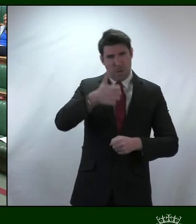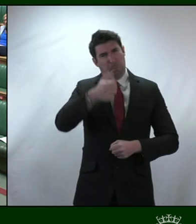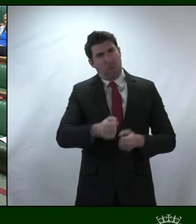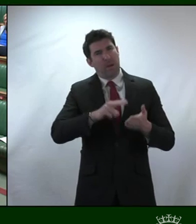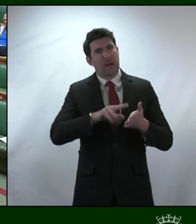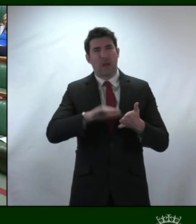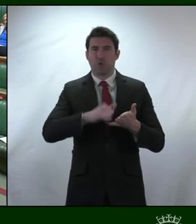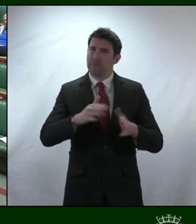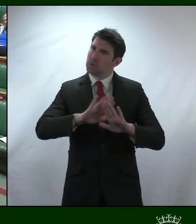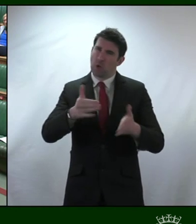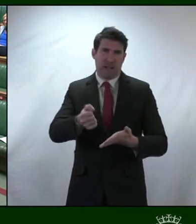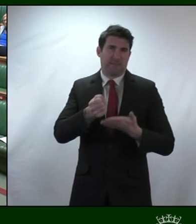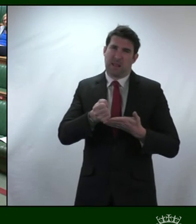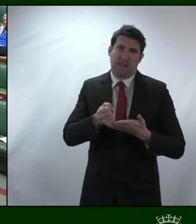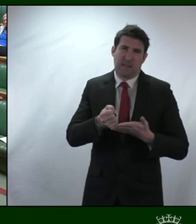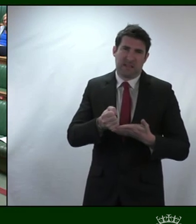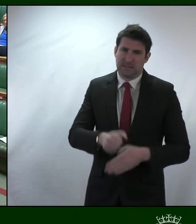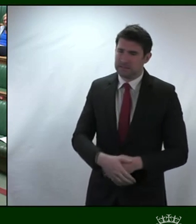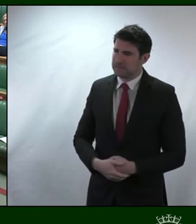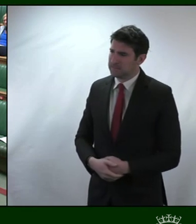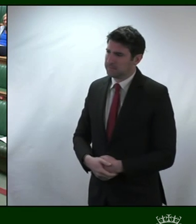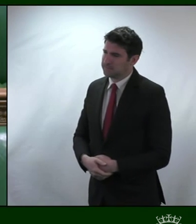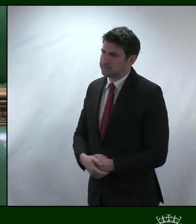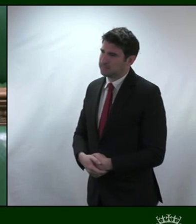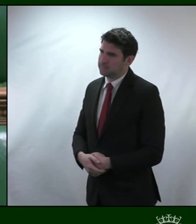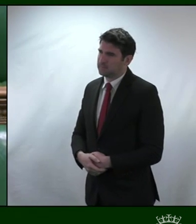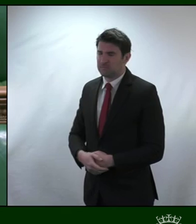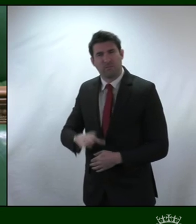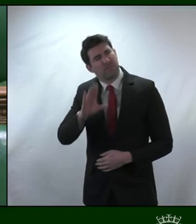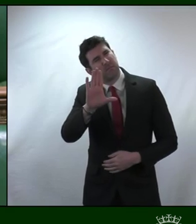I have encouraged everybody to have the vaccine every time I have stood up and talked about it.